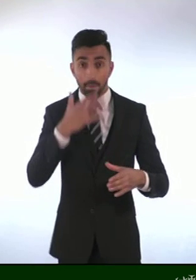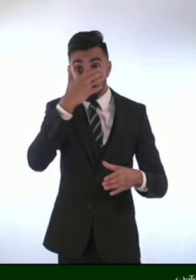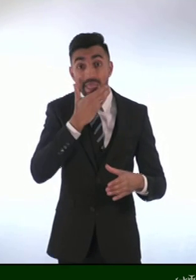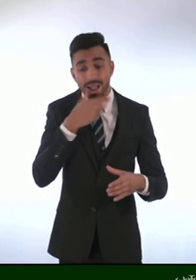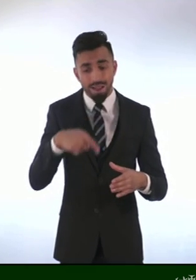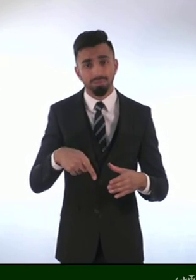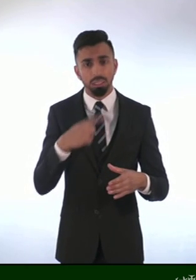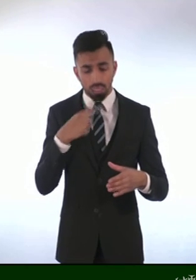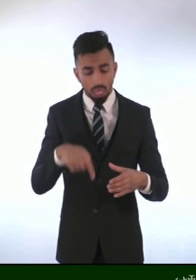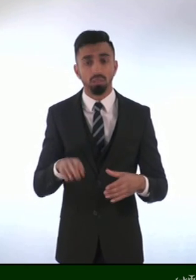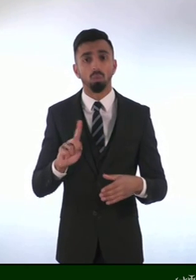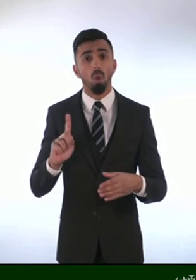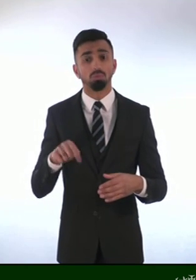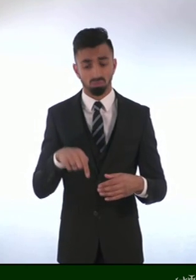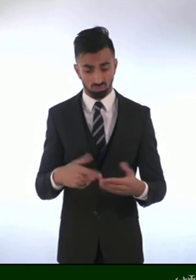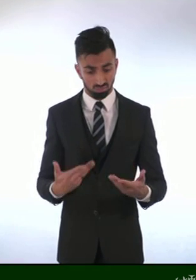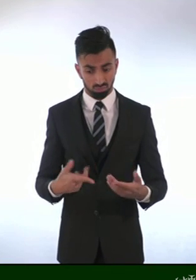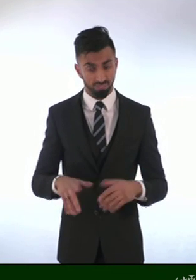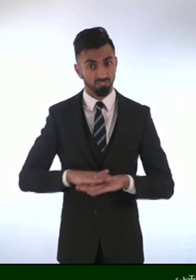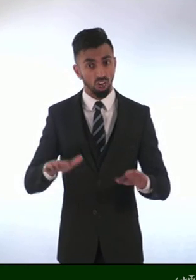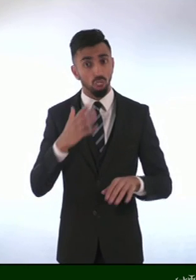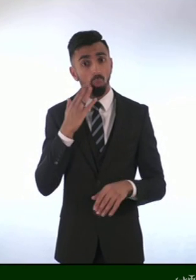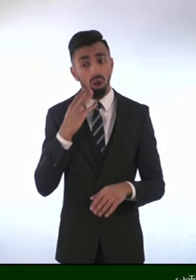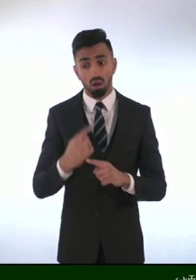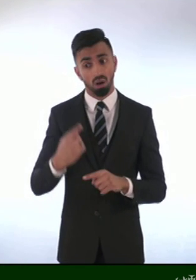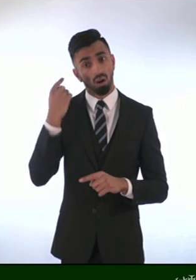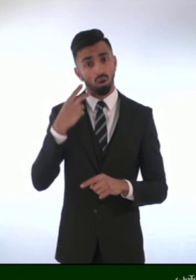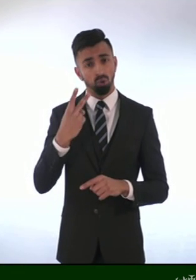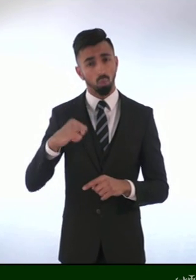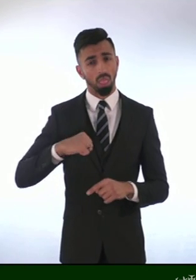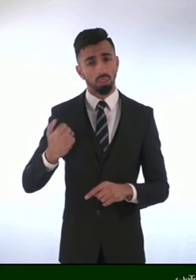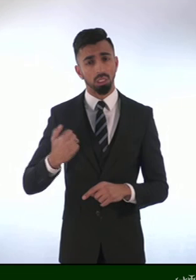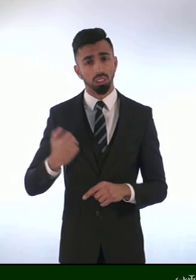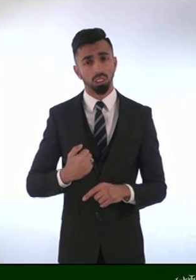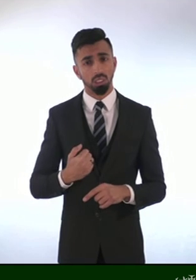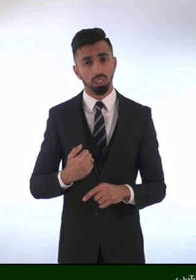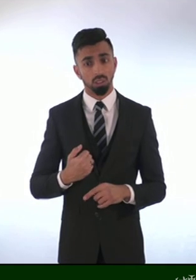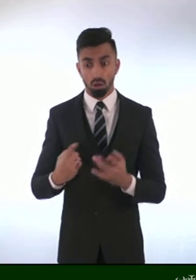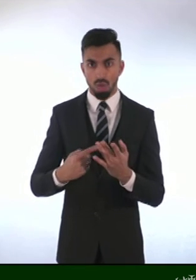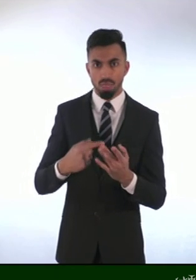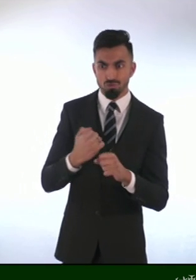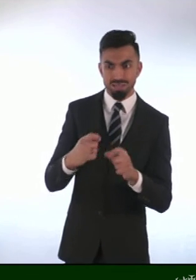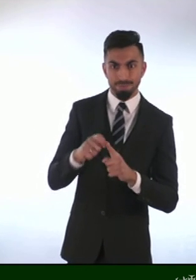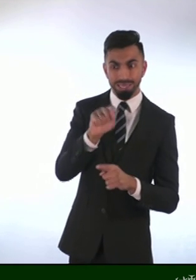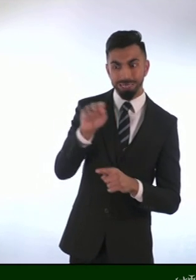In other cases, labels had been stuck over the top, extending the expiry dates on the boxes.